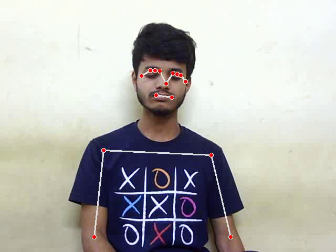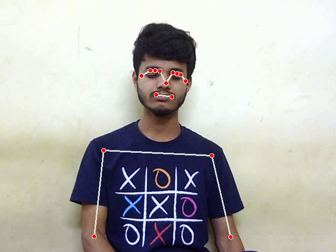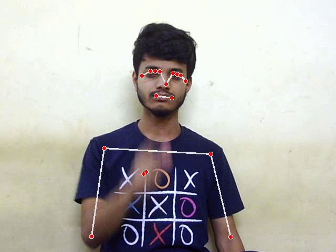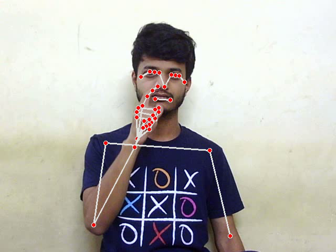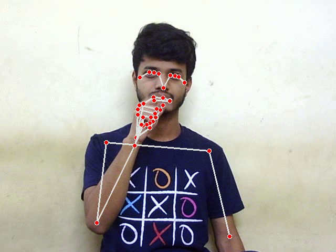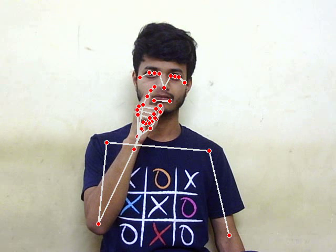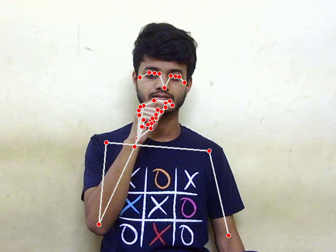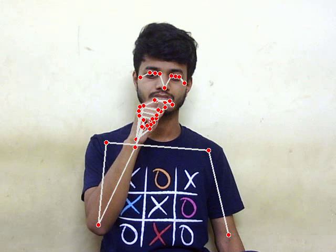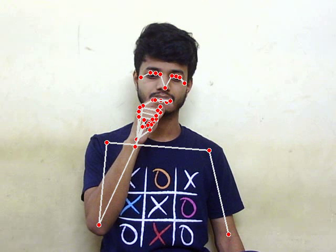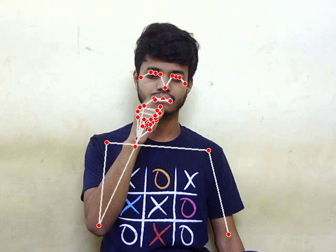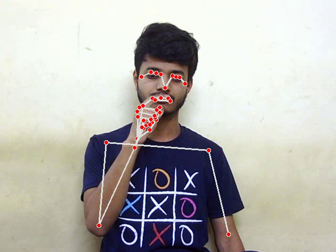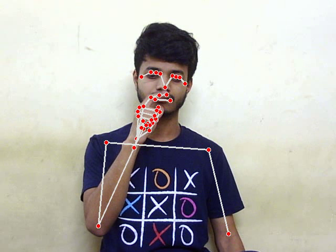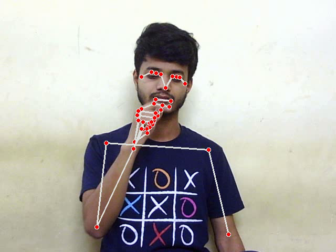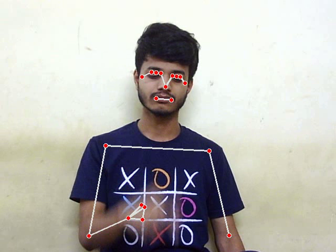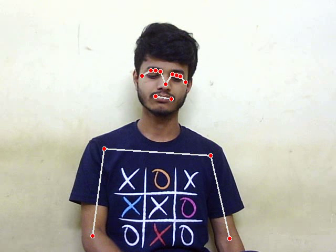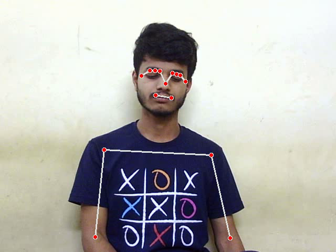who